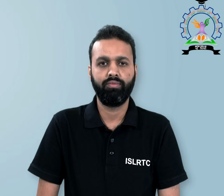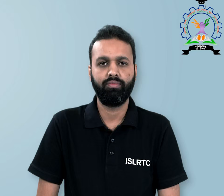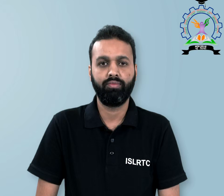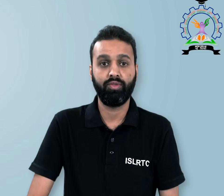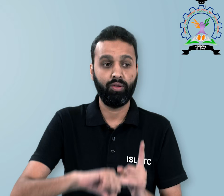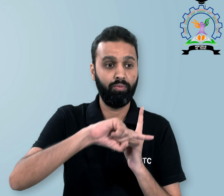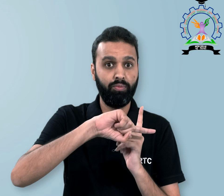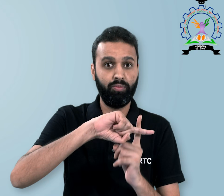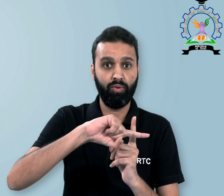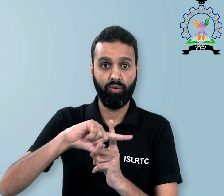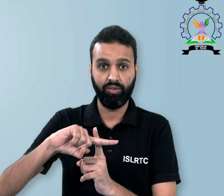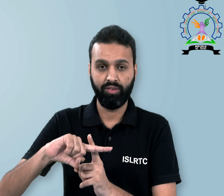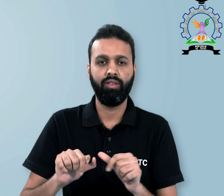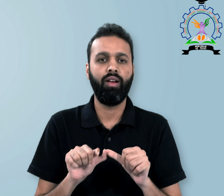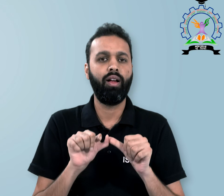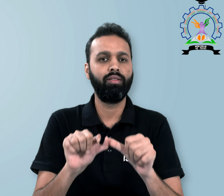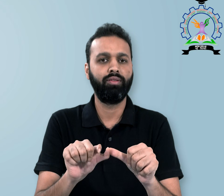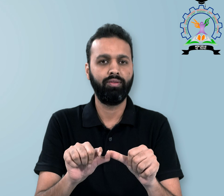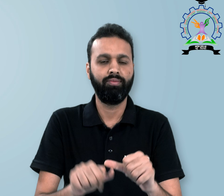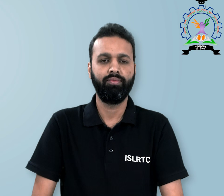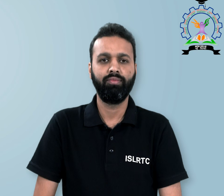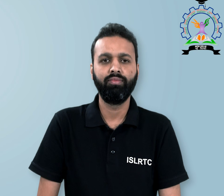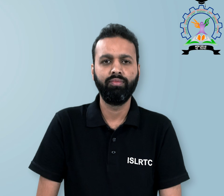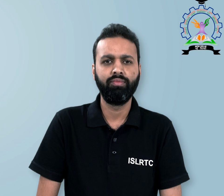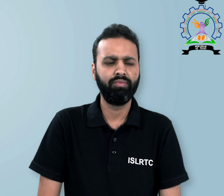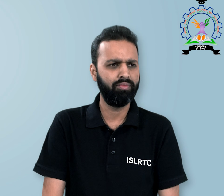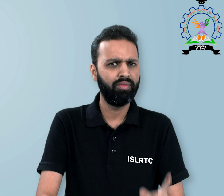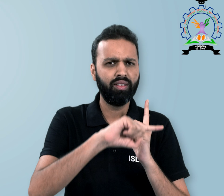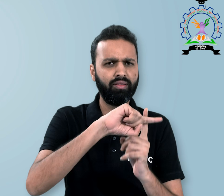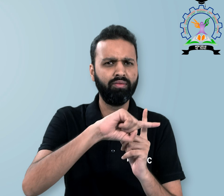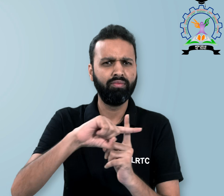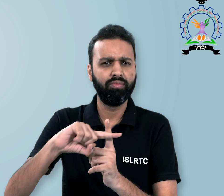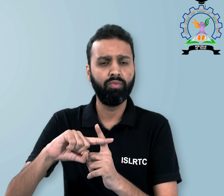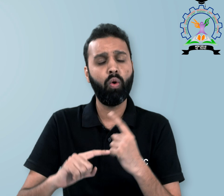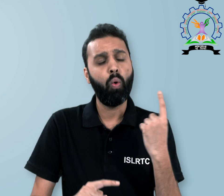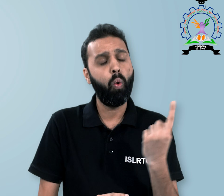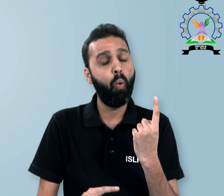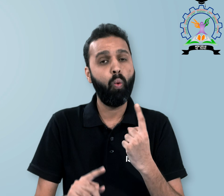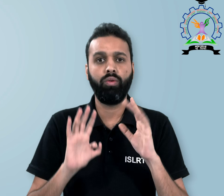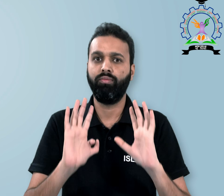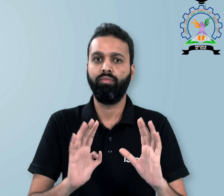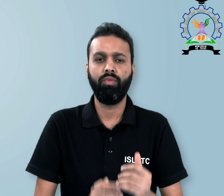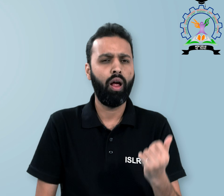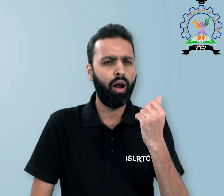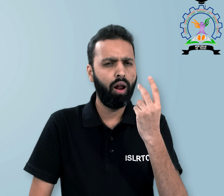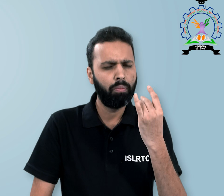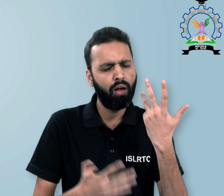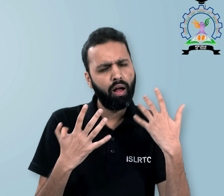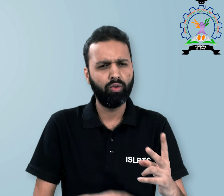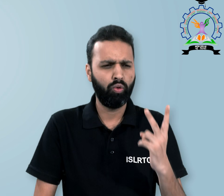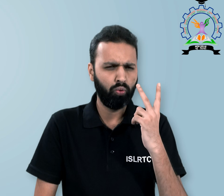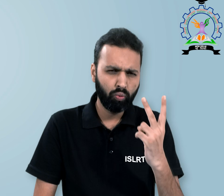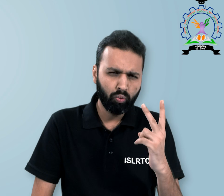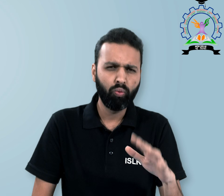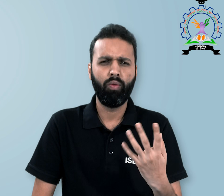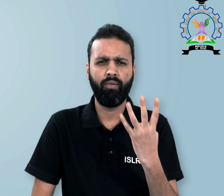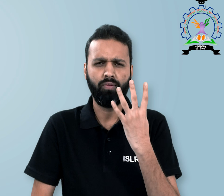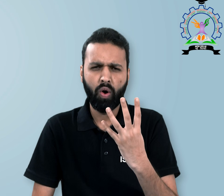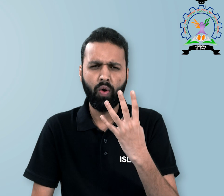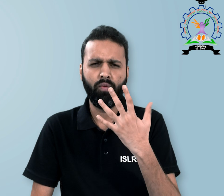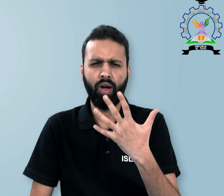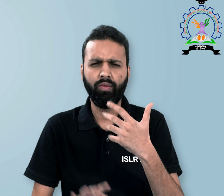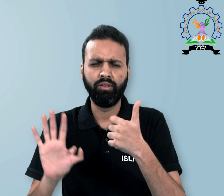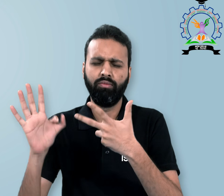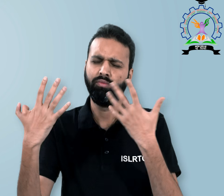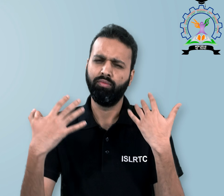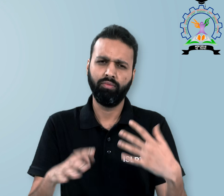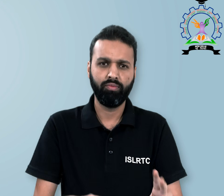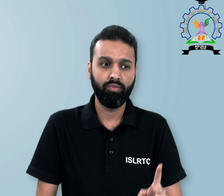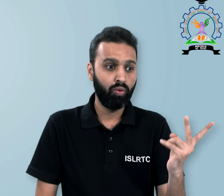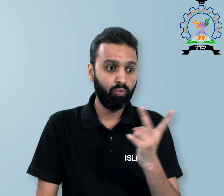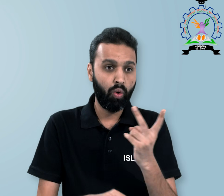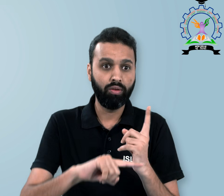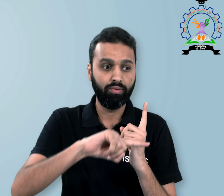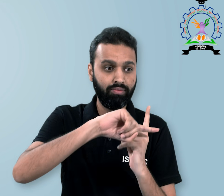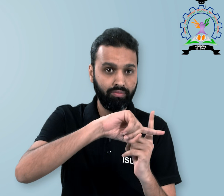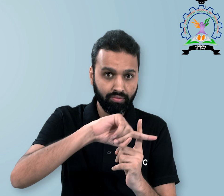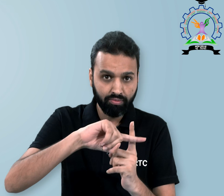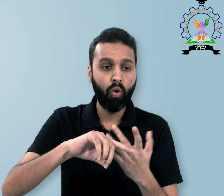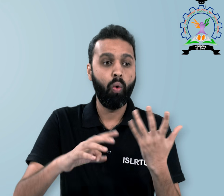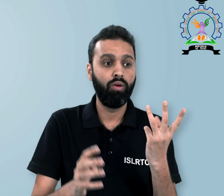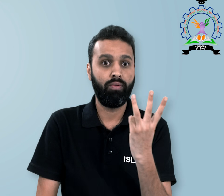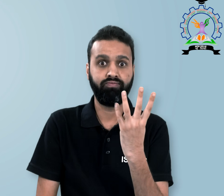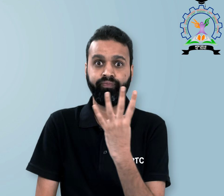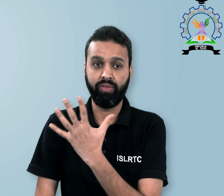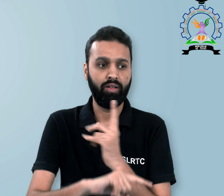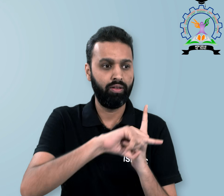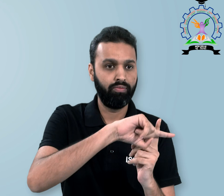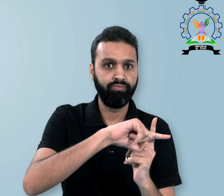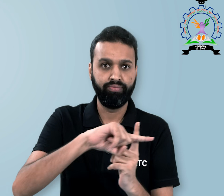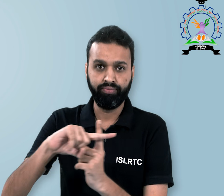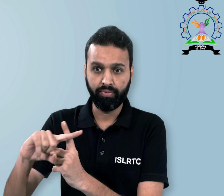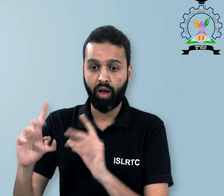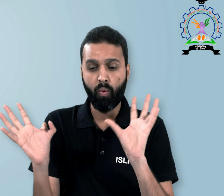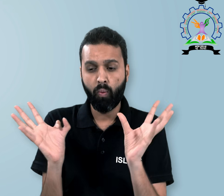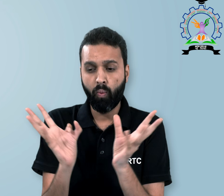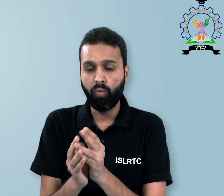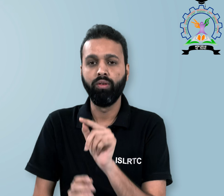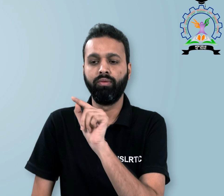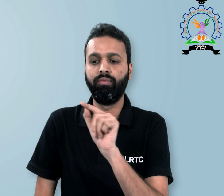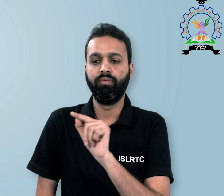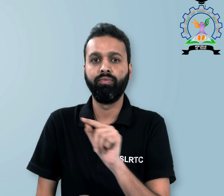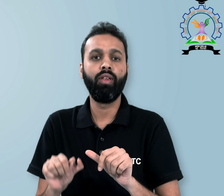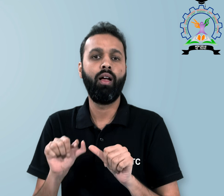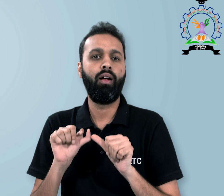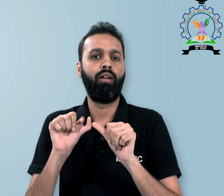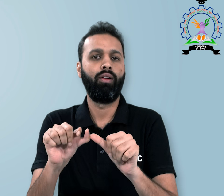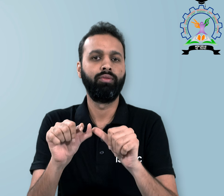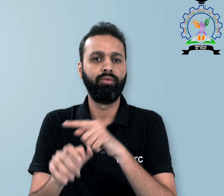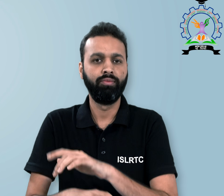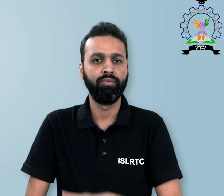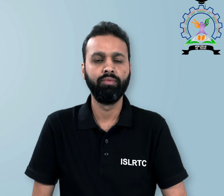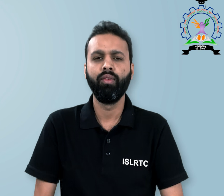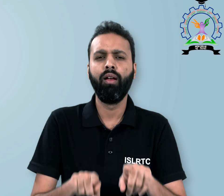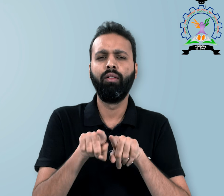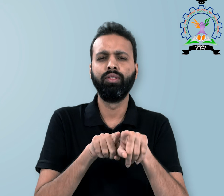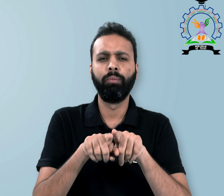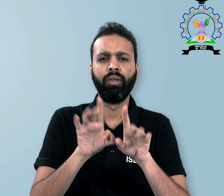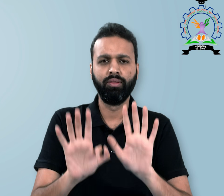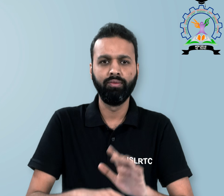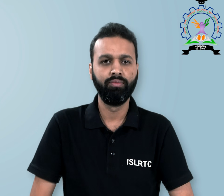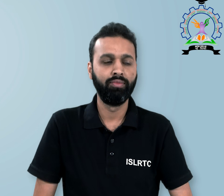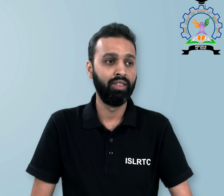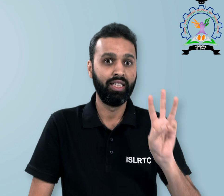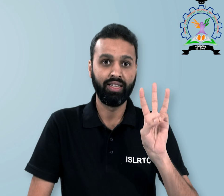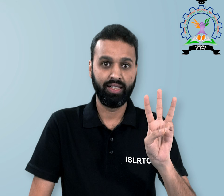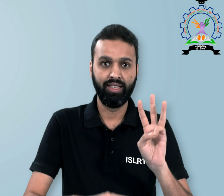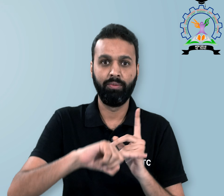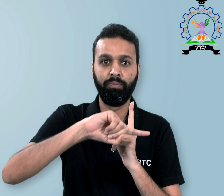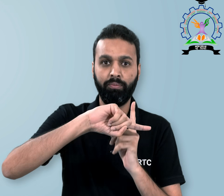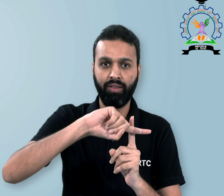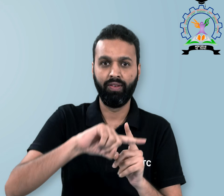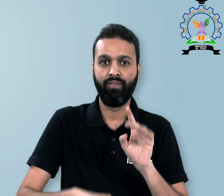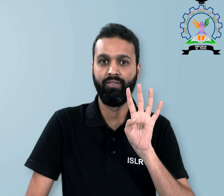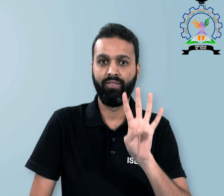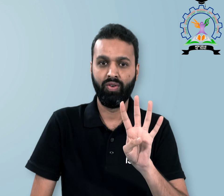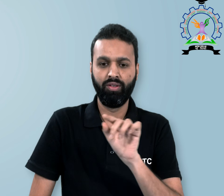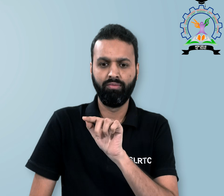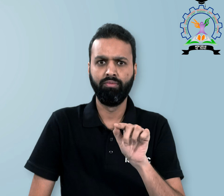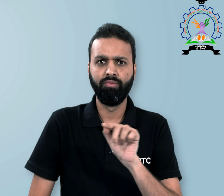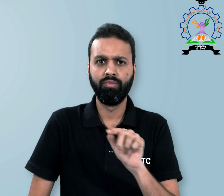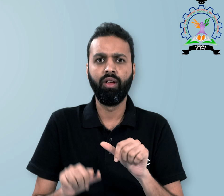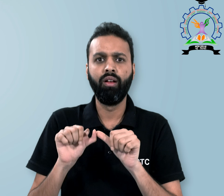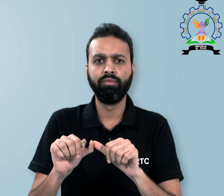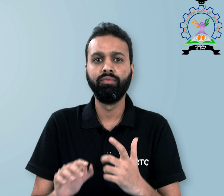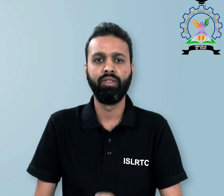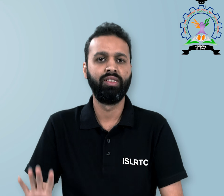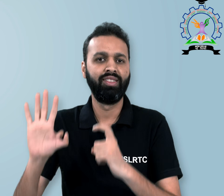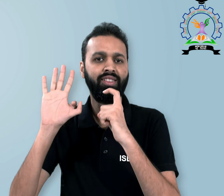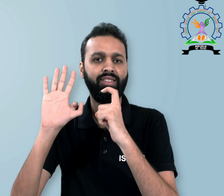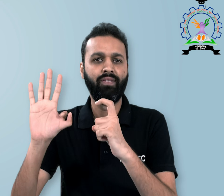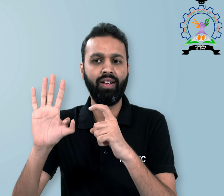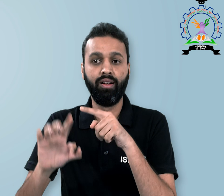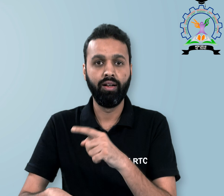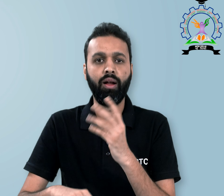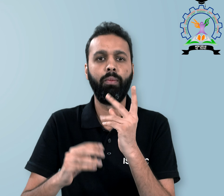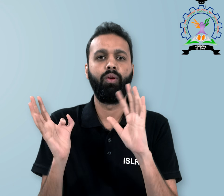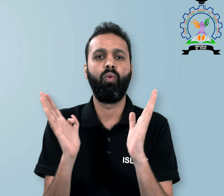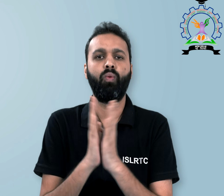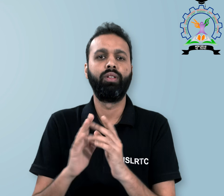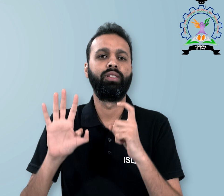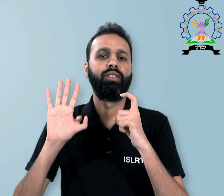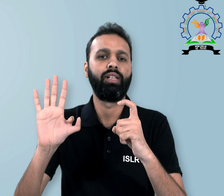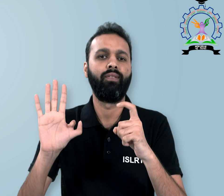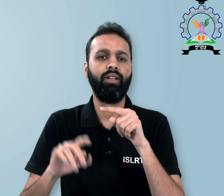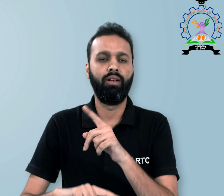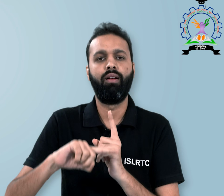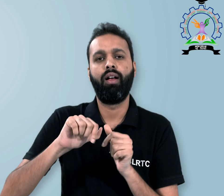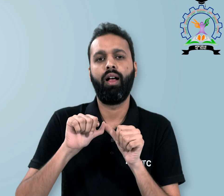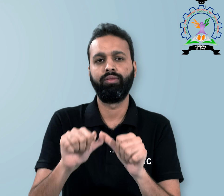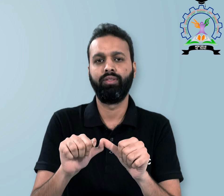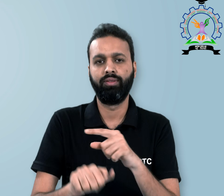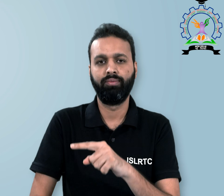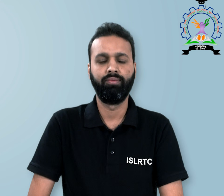Sum Sum is the result or answer of adding two or more numbers. The term ""sum"" is specifically used in addition. For example - 4+3=7. 7 is the sum of 3 and 4.